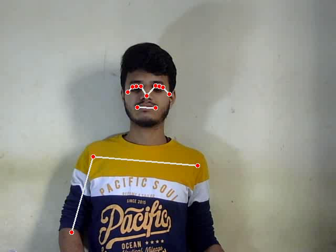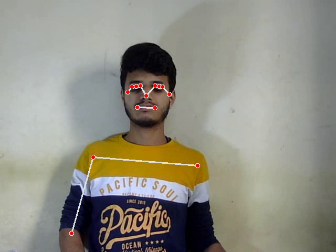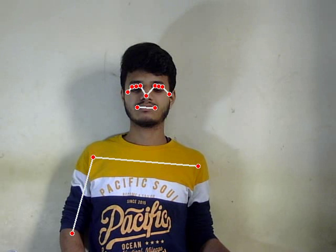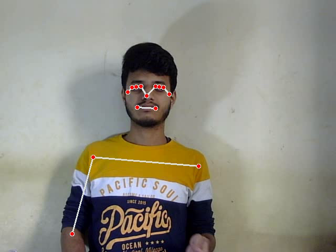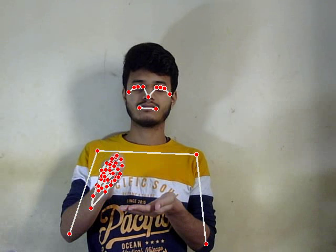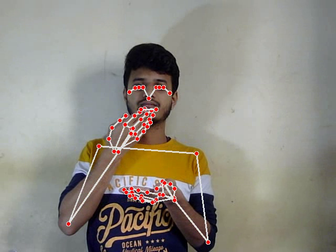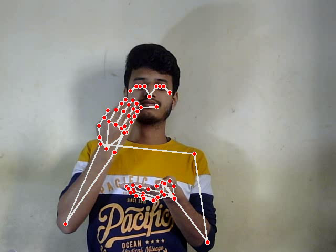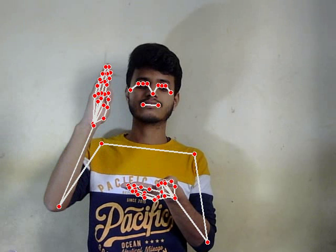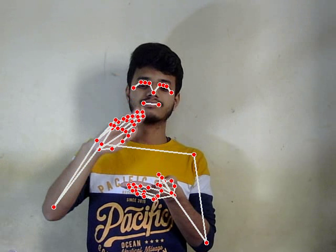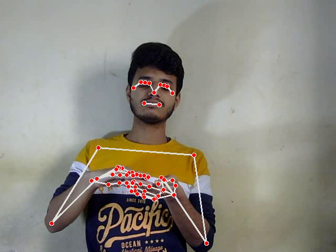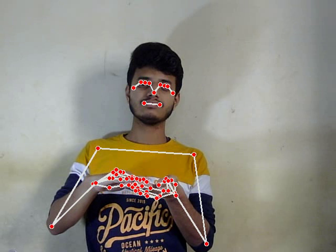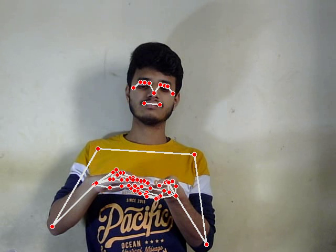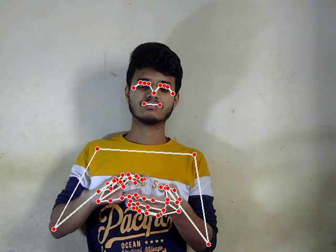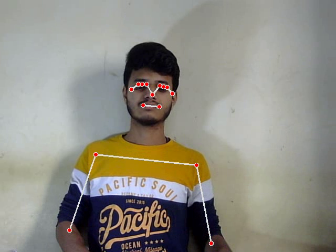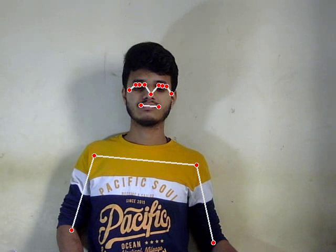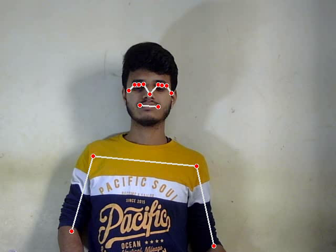bad